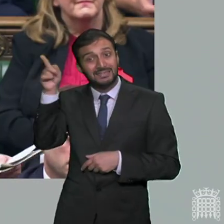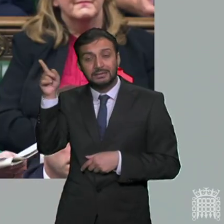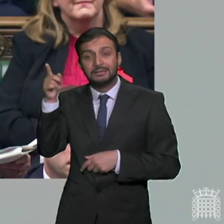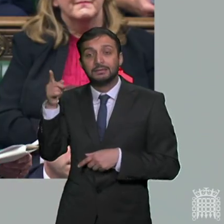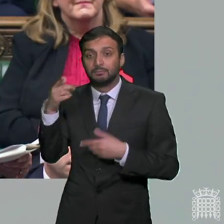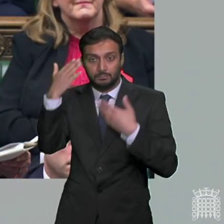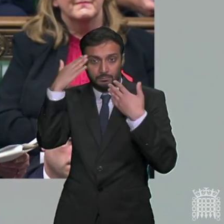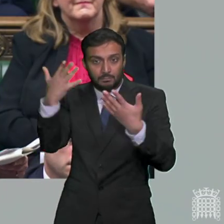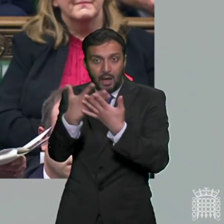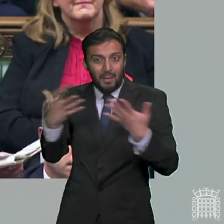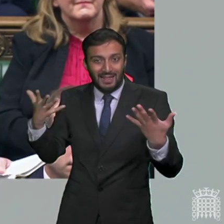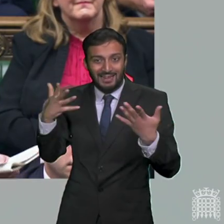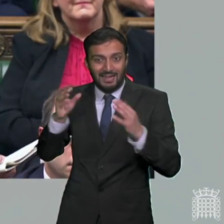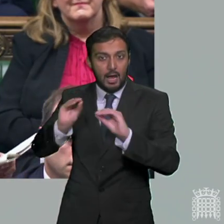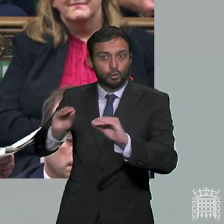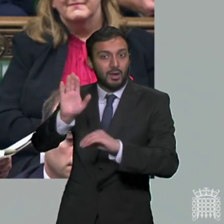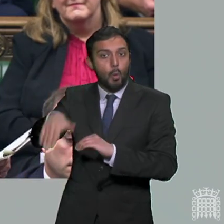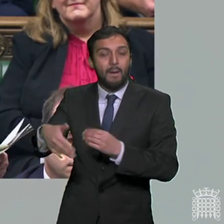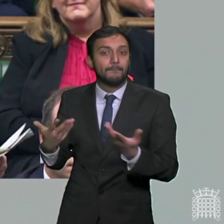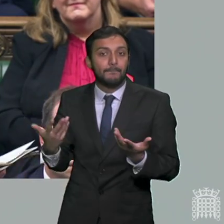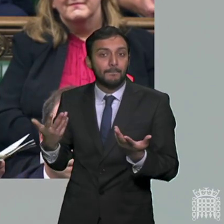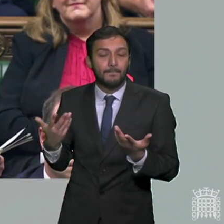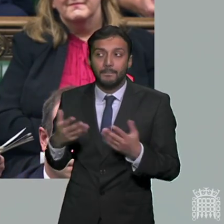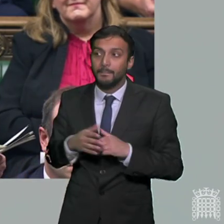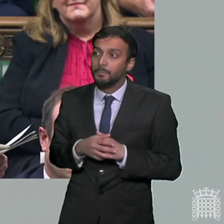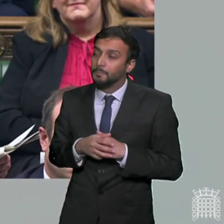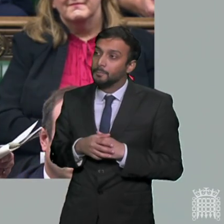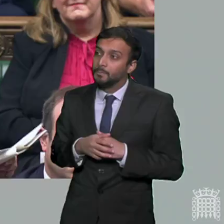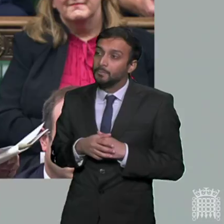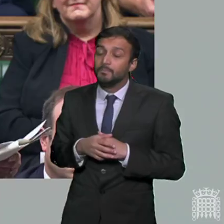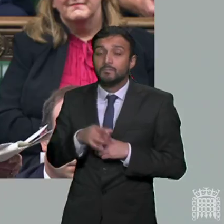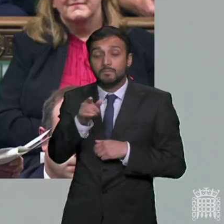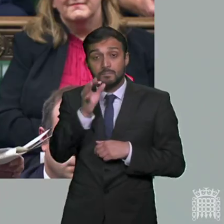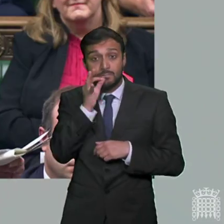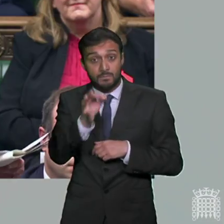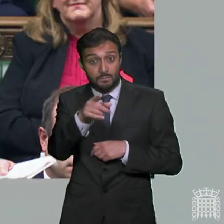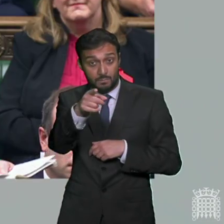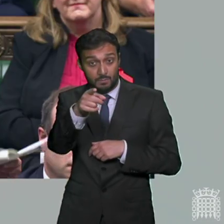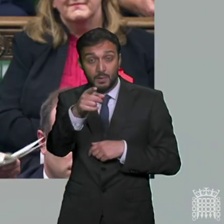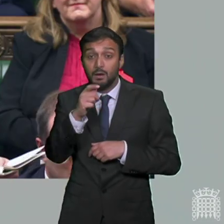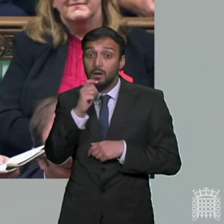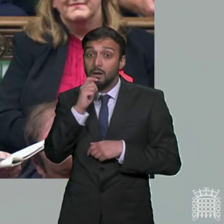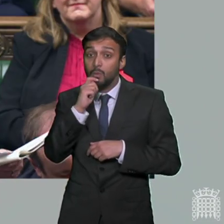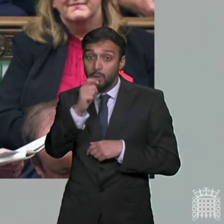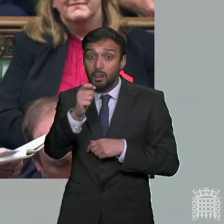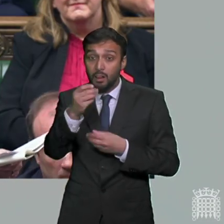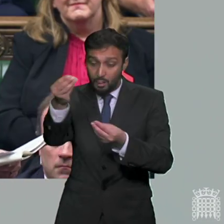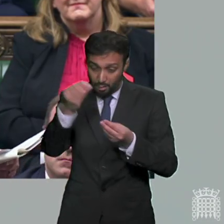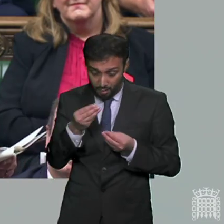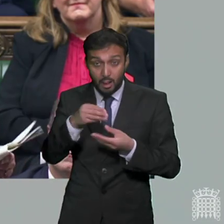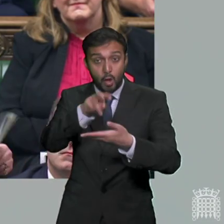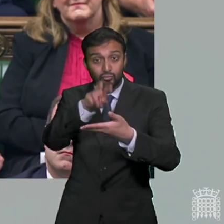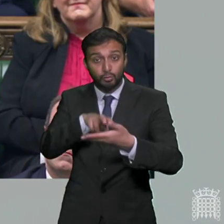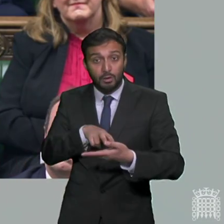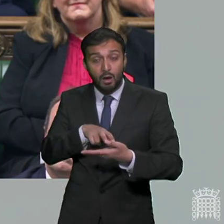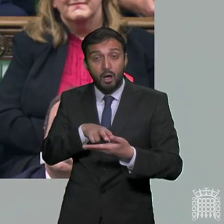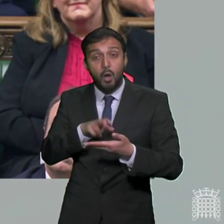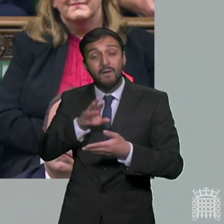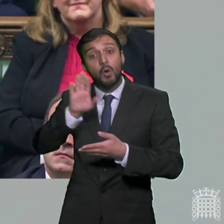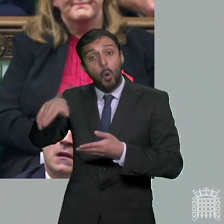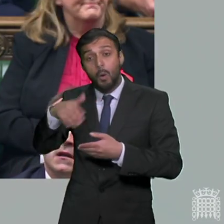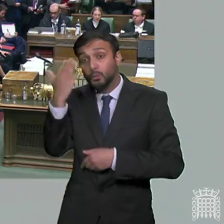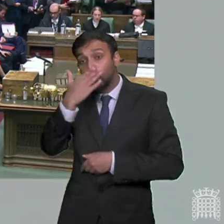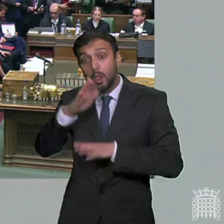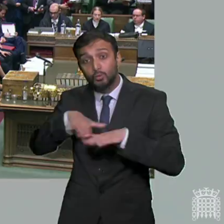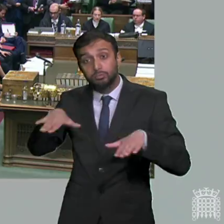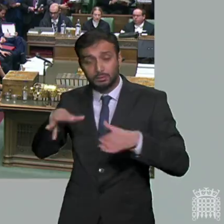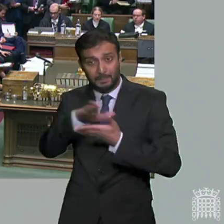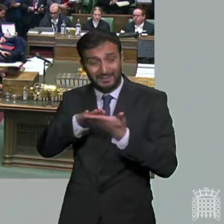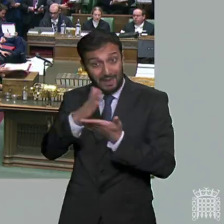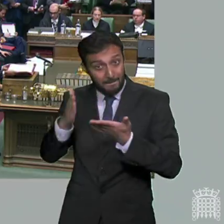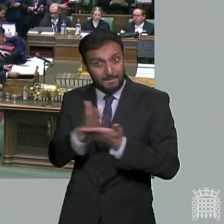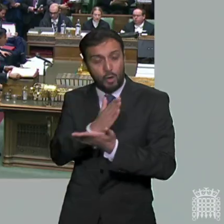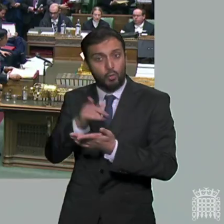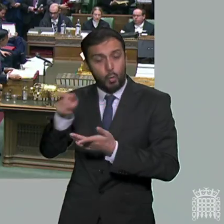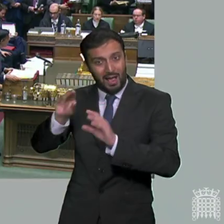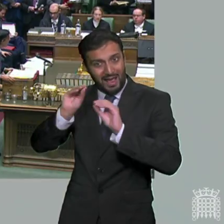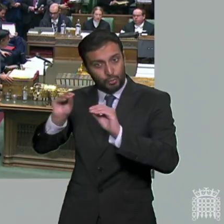Will my right honourable Friend bring forward the register of home-schooled children so that they are identified and we can ensure that their needs are looked after and they are not falling through the net?